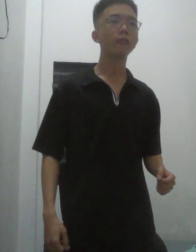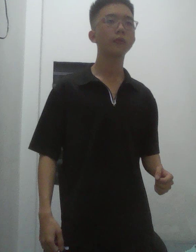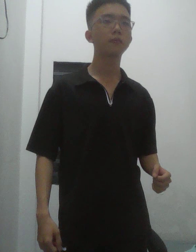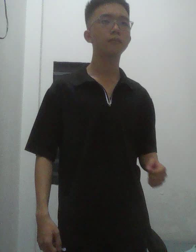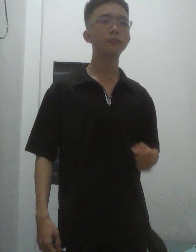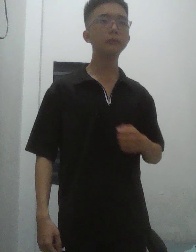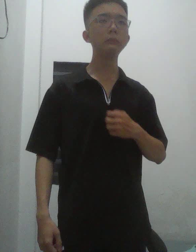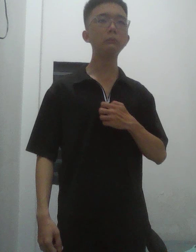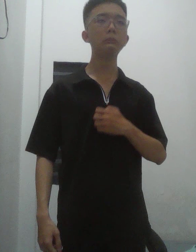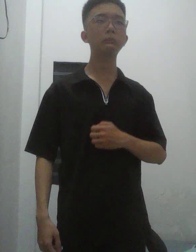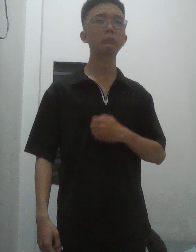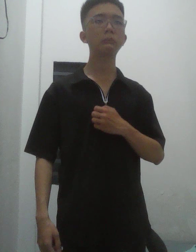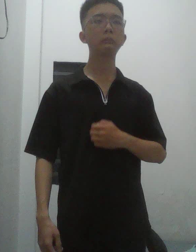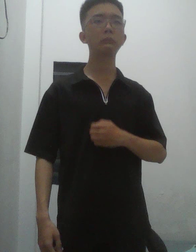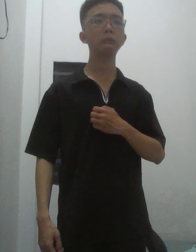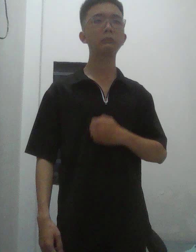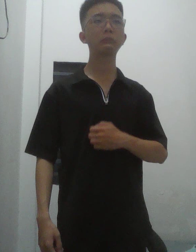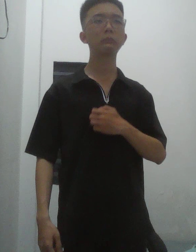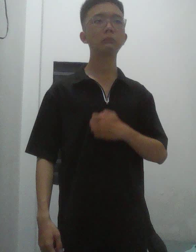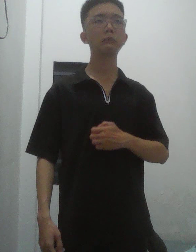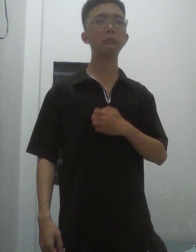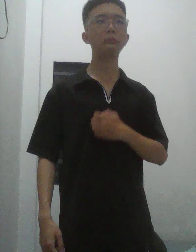ghen